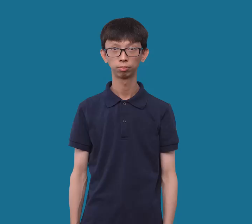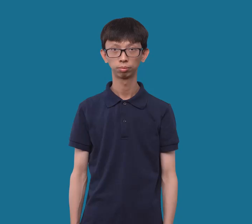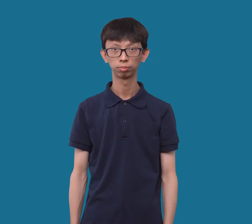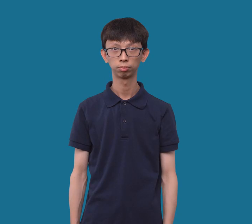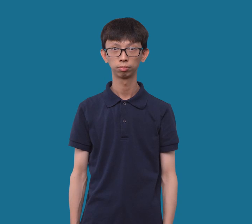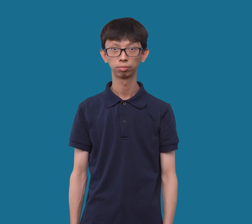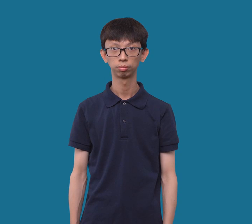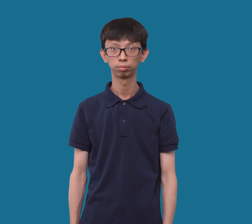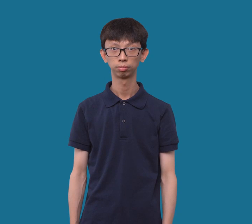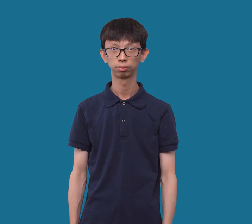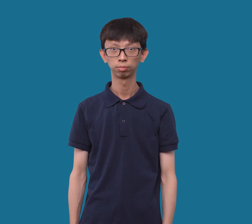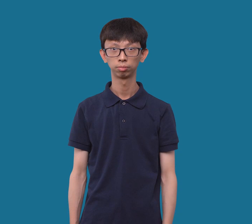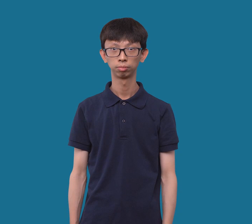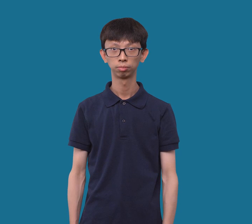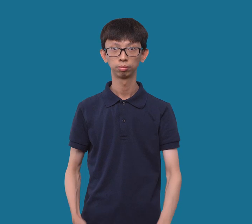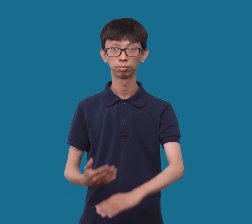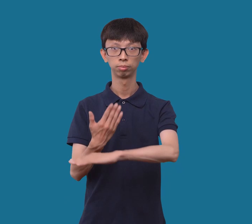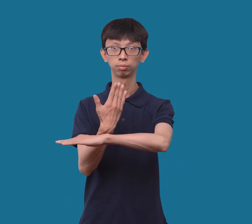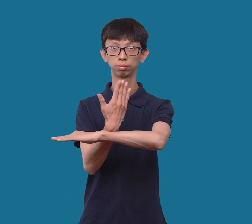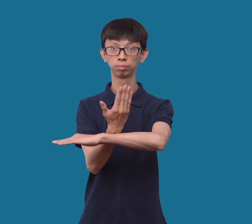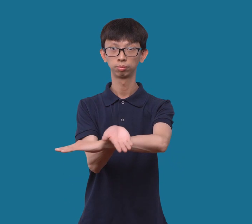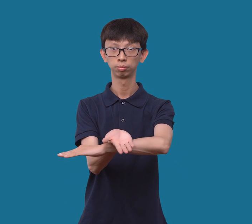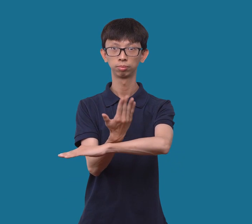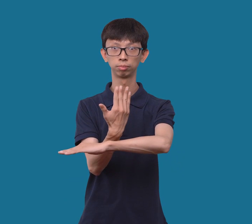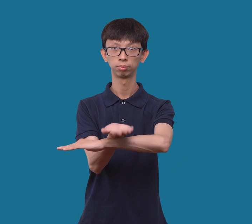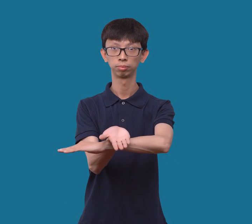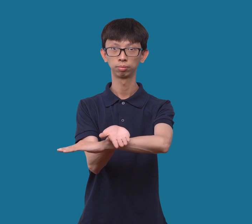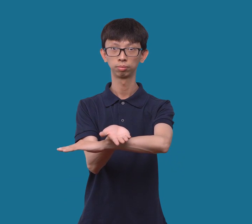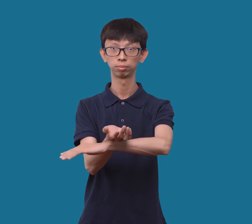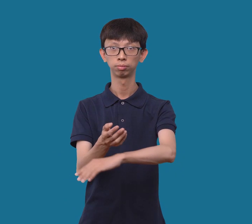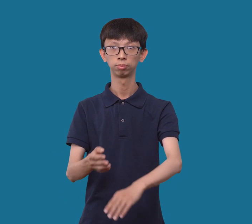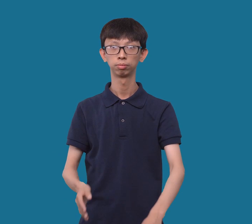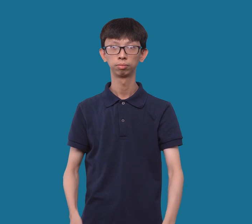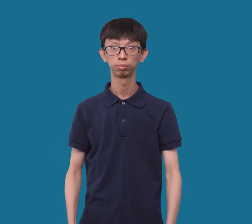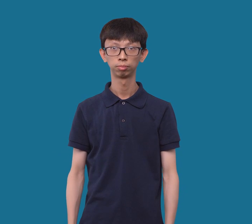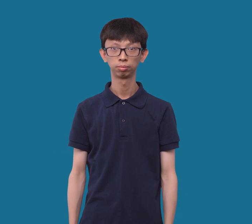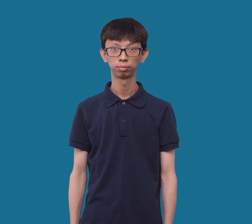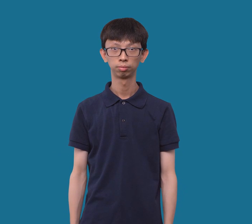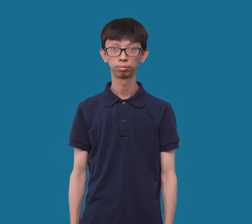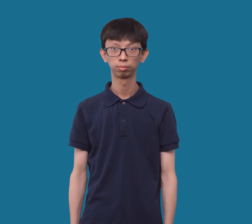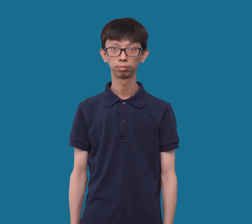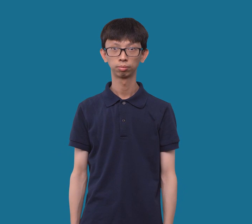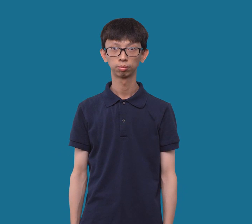bến phà